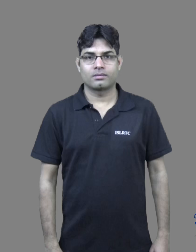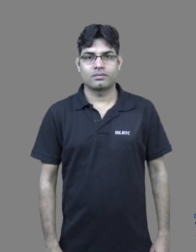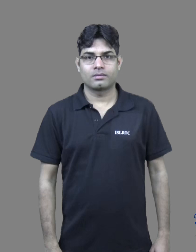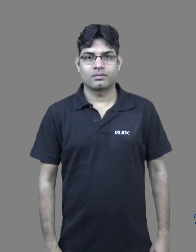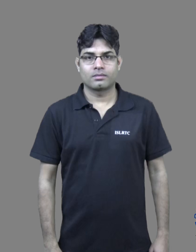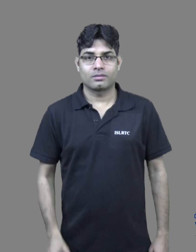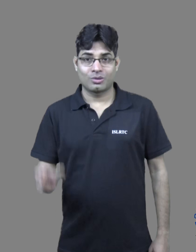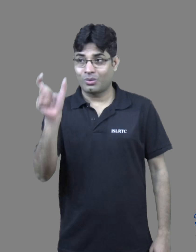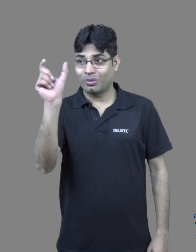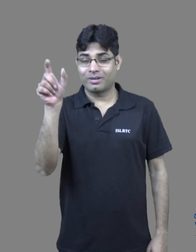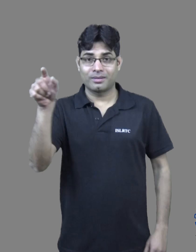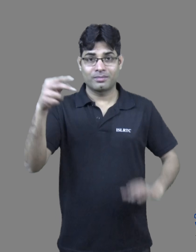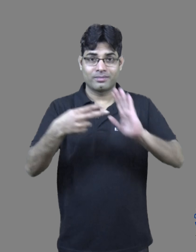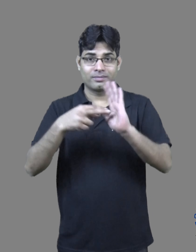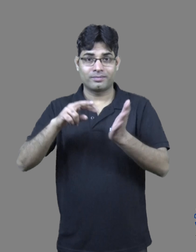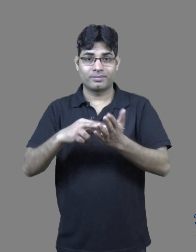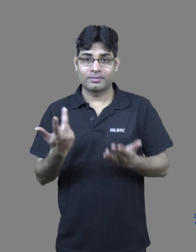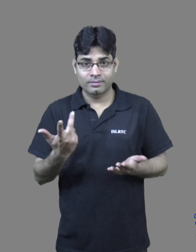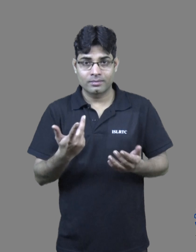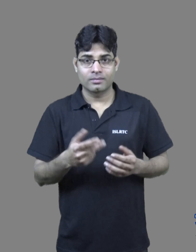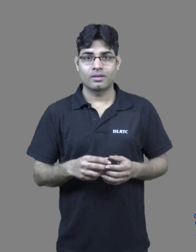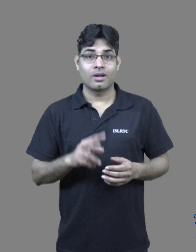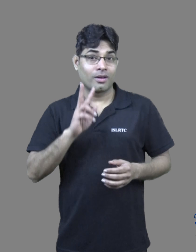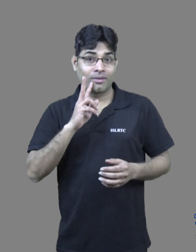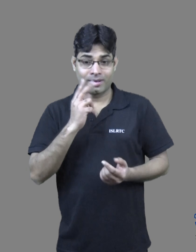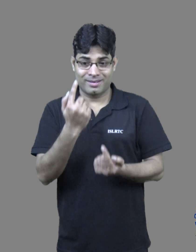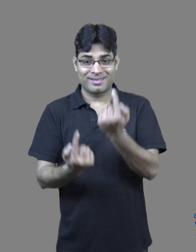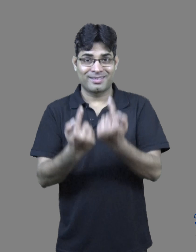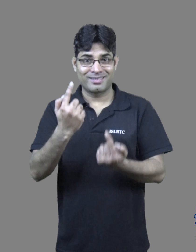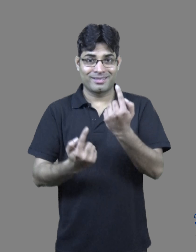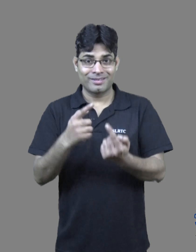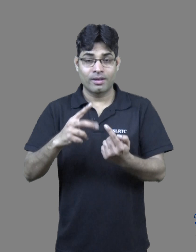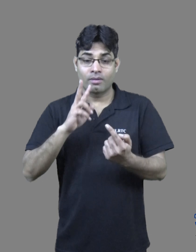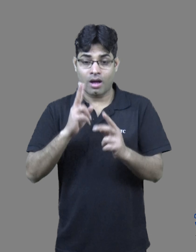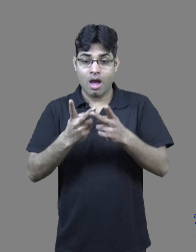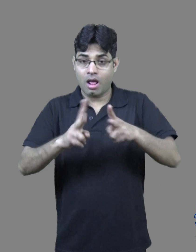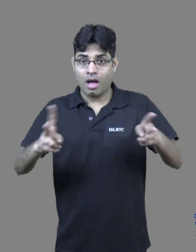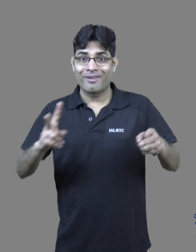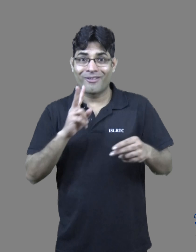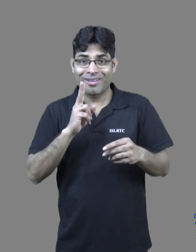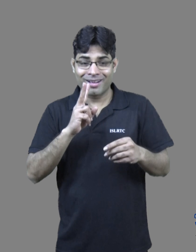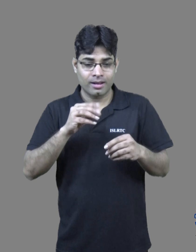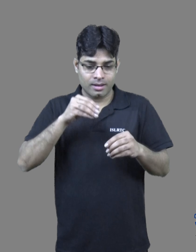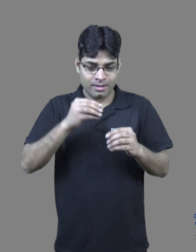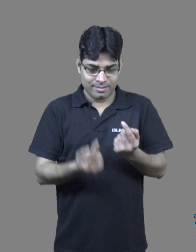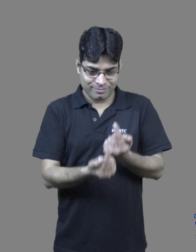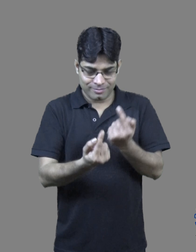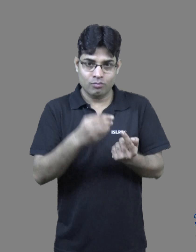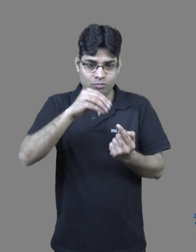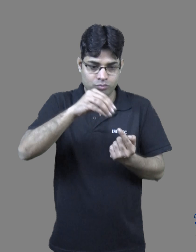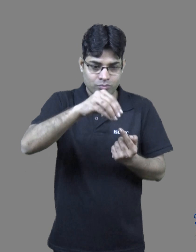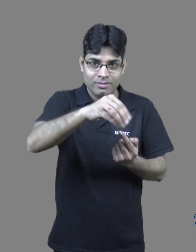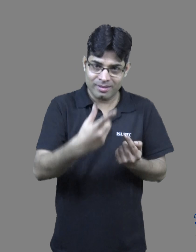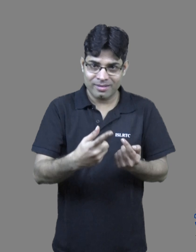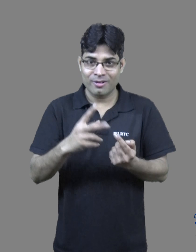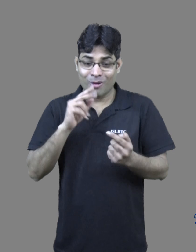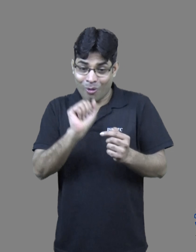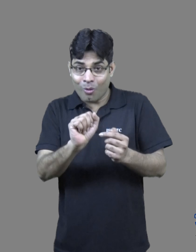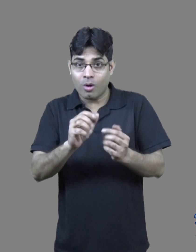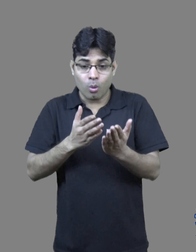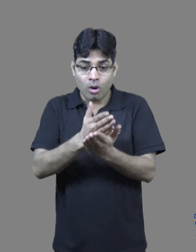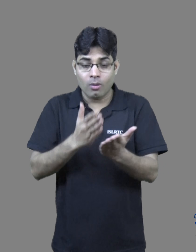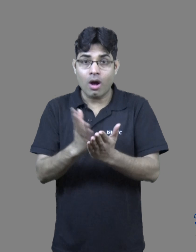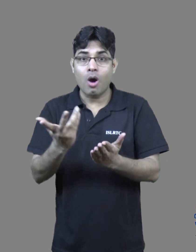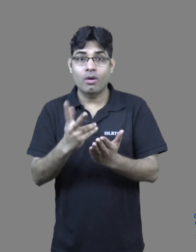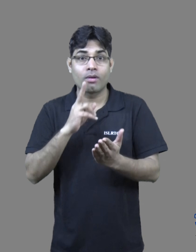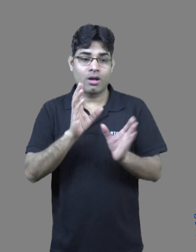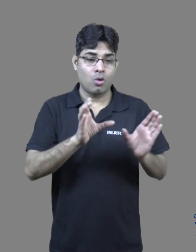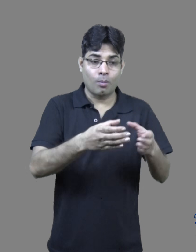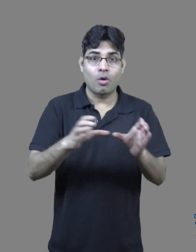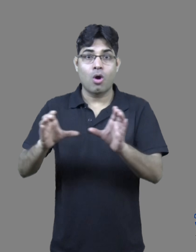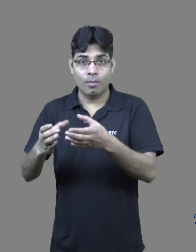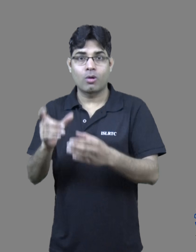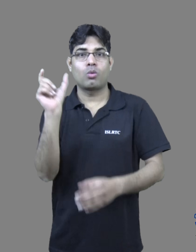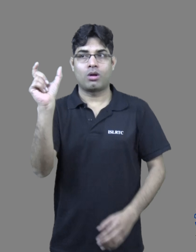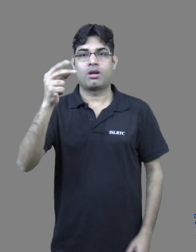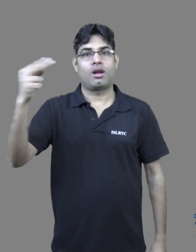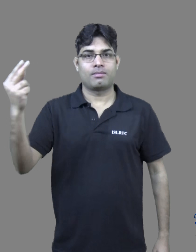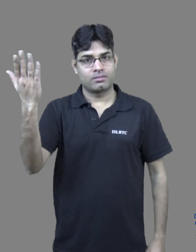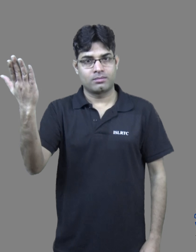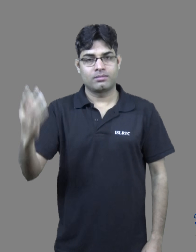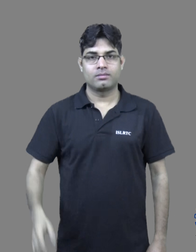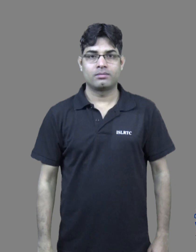Classification Based on the Transplanting Capacity